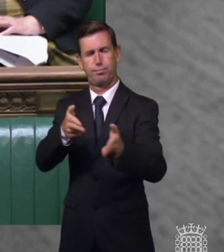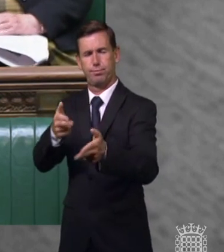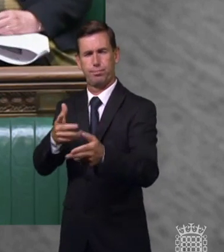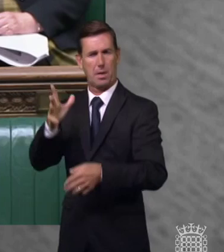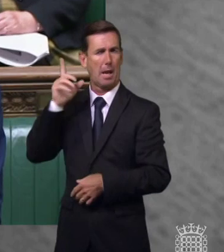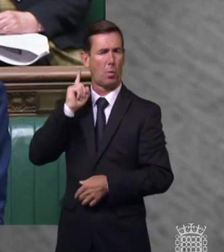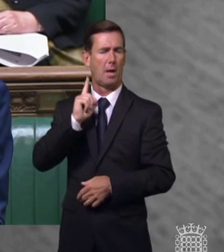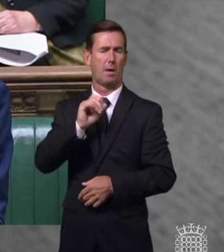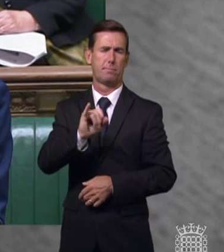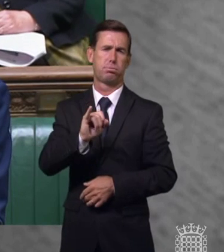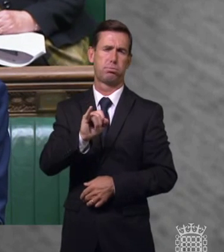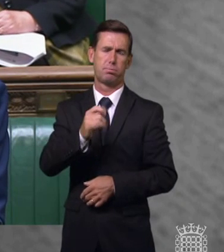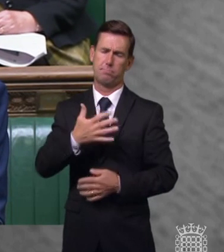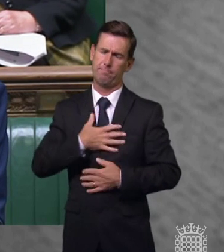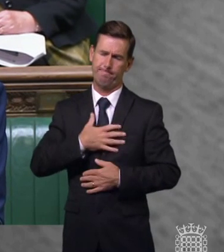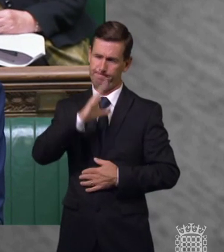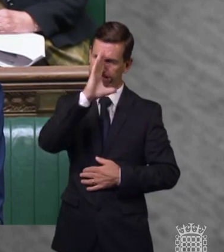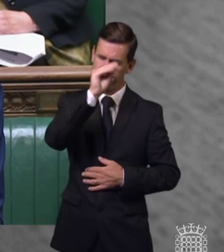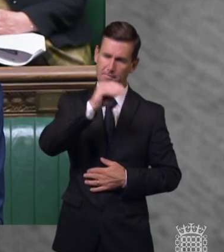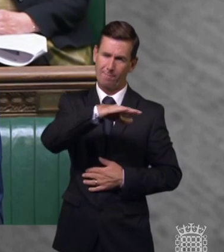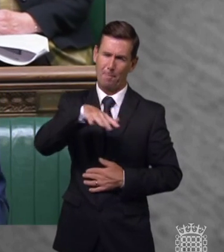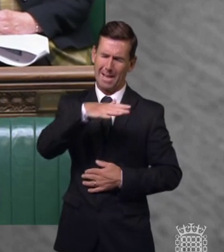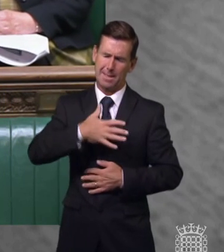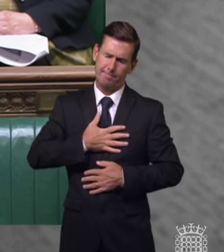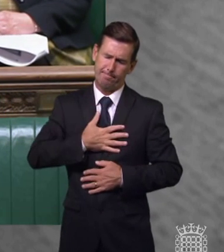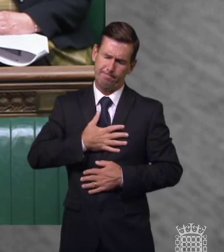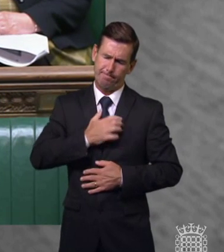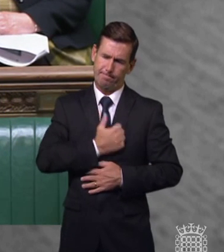We all send our condolences to the bereaved families.